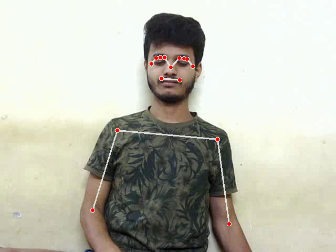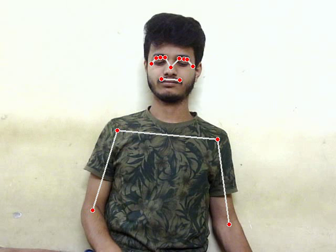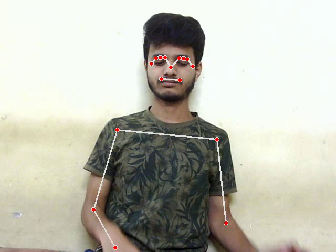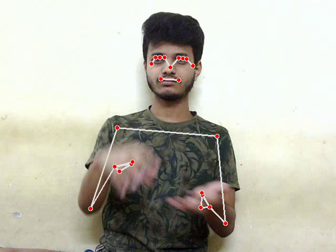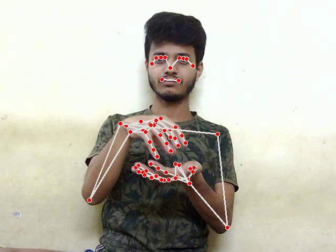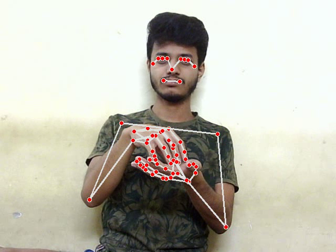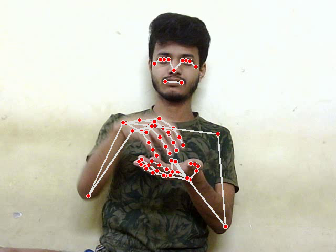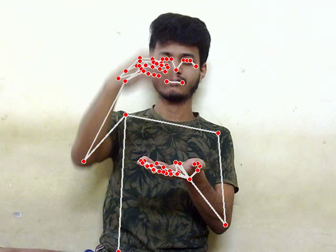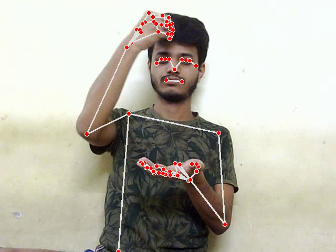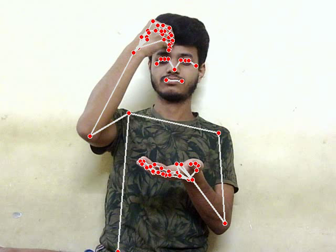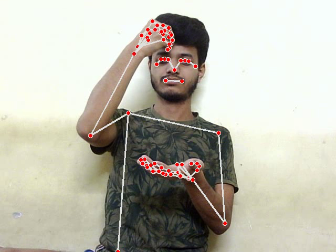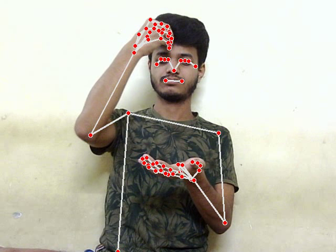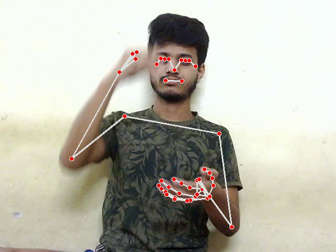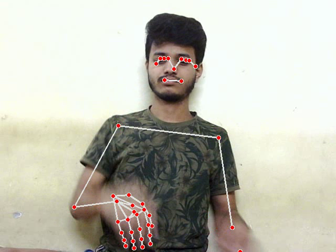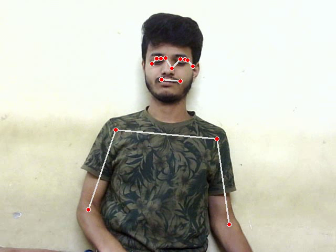learn